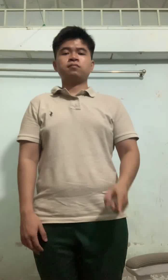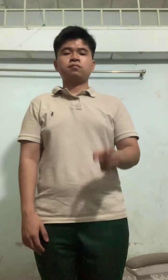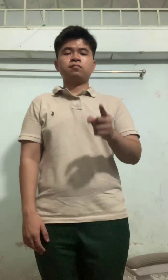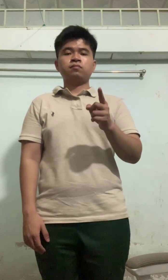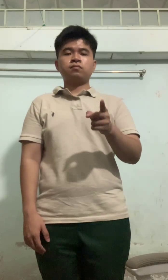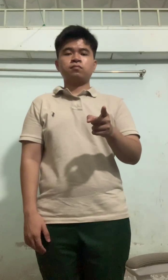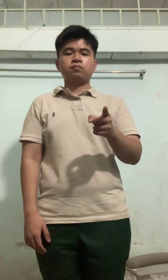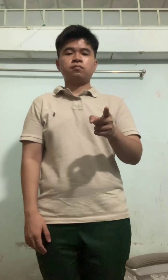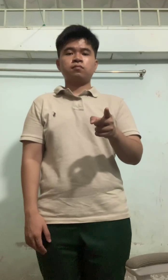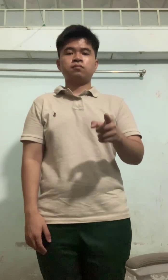ban